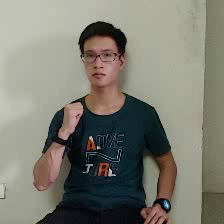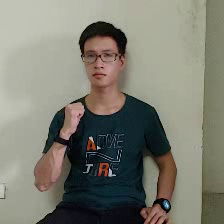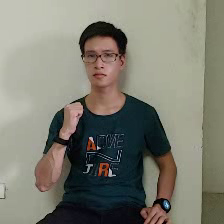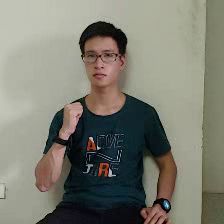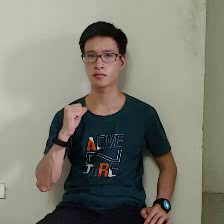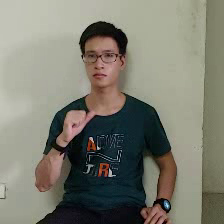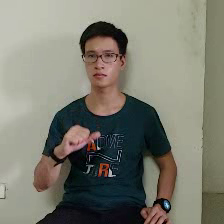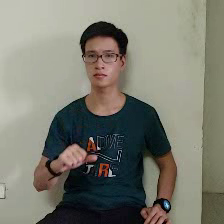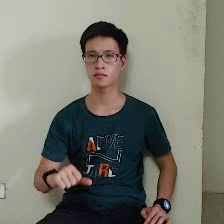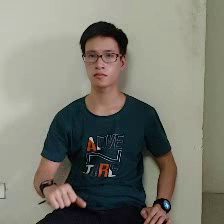Nghỉ ngơi